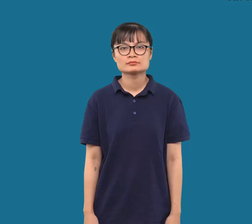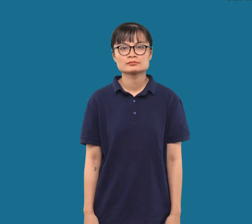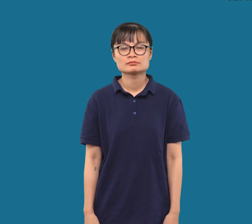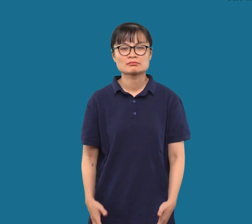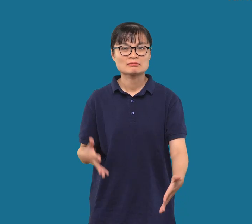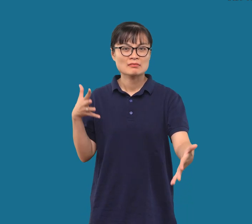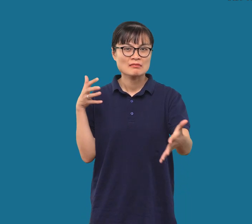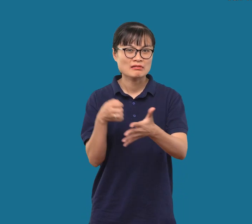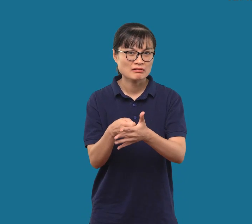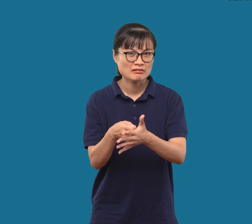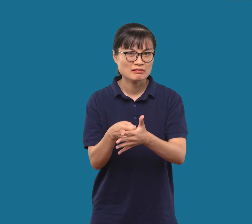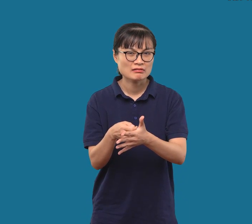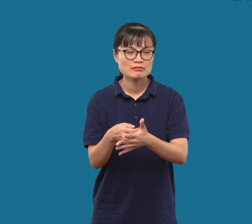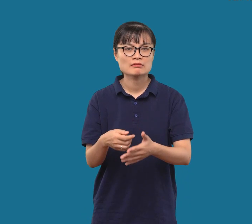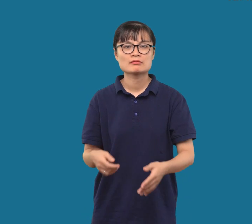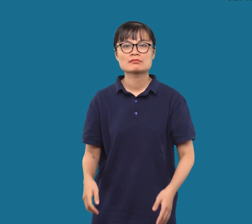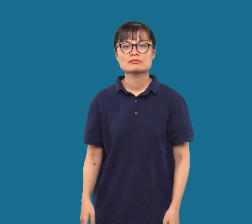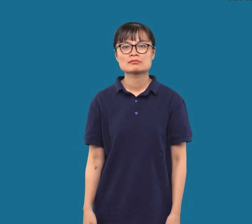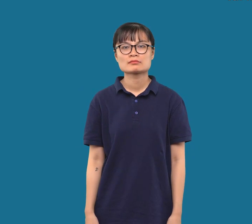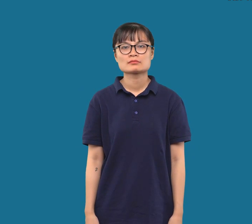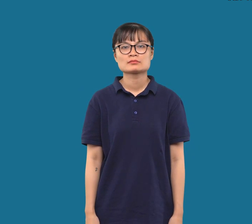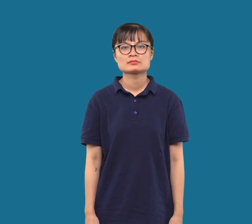tai nạn giao thông